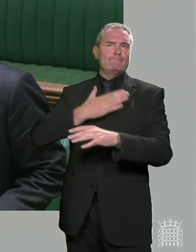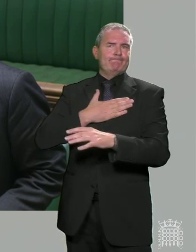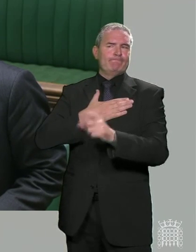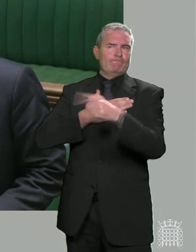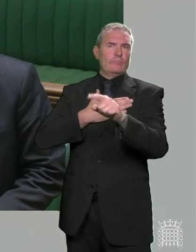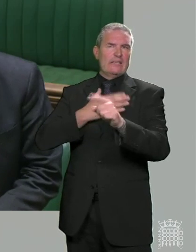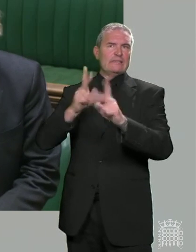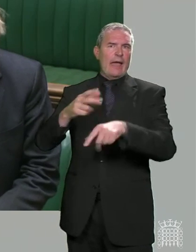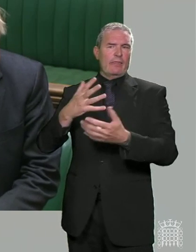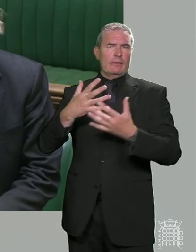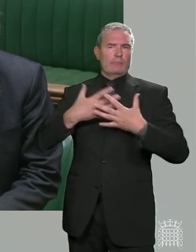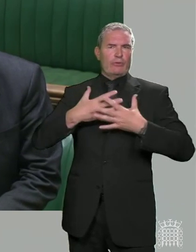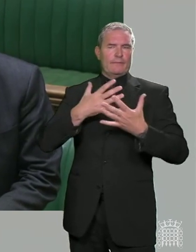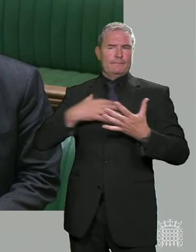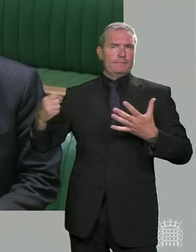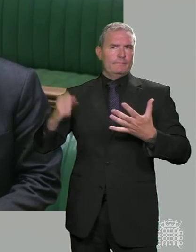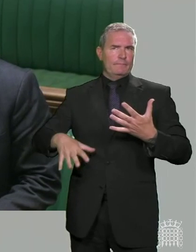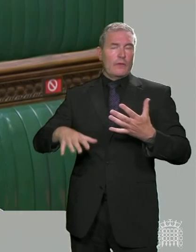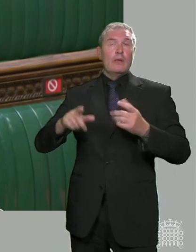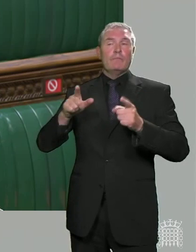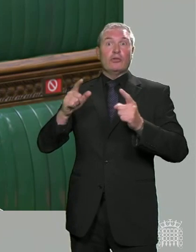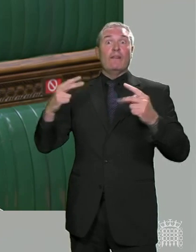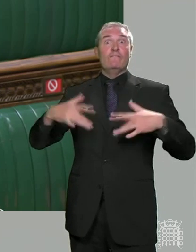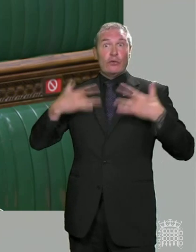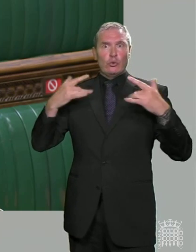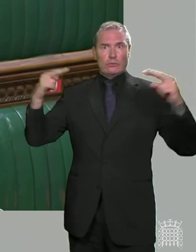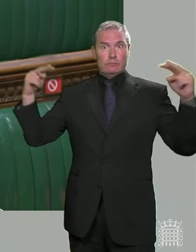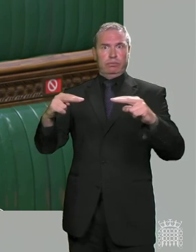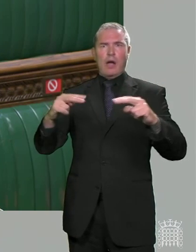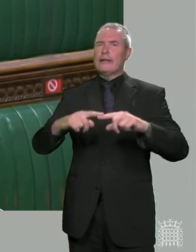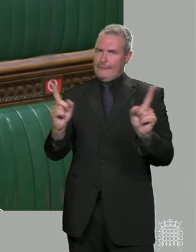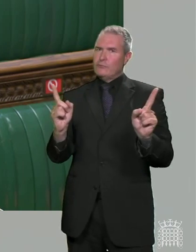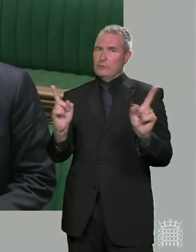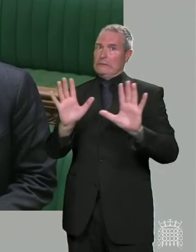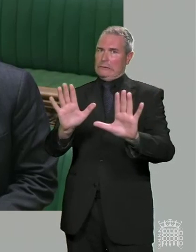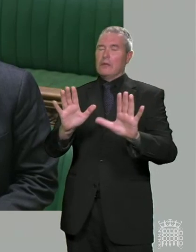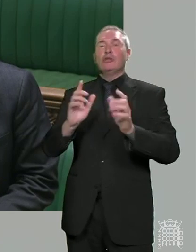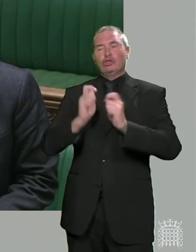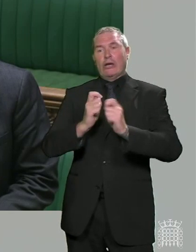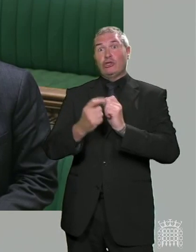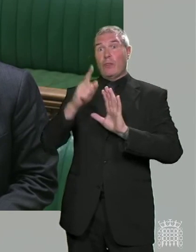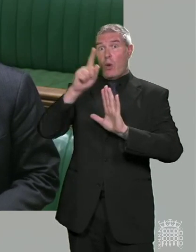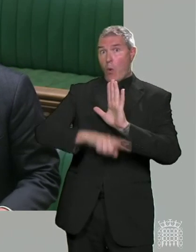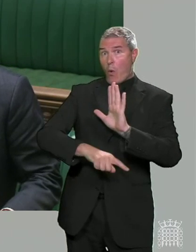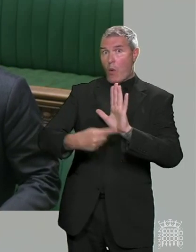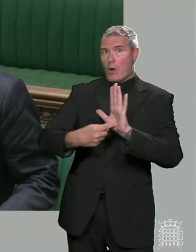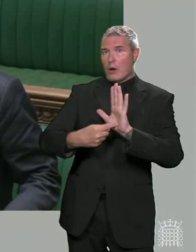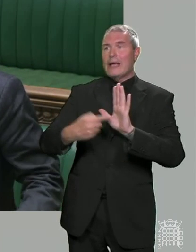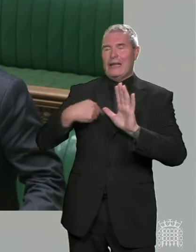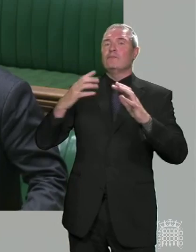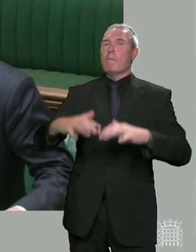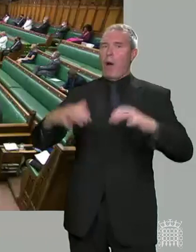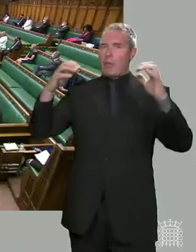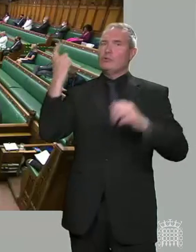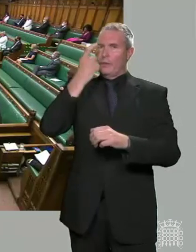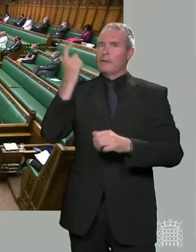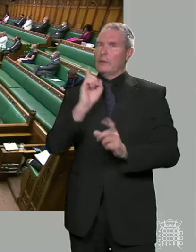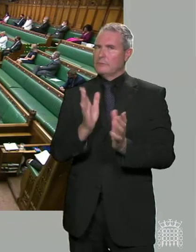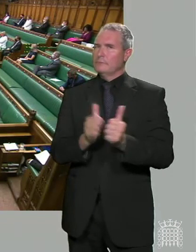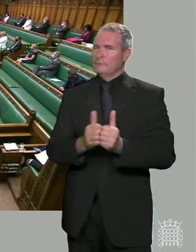There are very deeply and sincerely held views on both sides of this matter, and a change in the law would obviously be one for Parliament to consider.